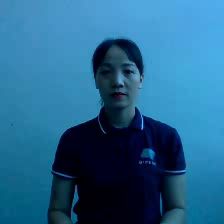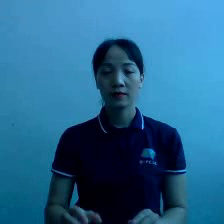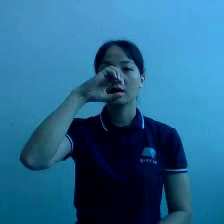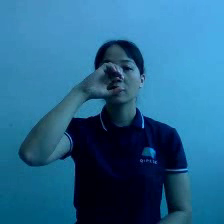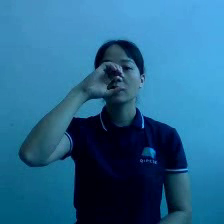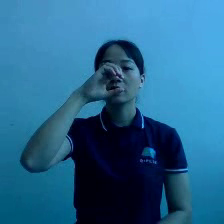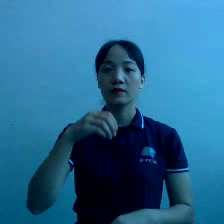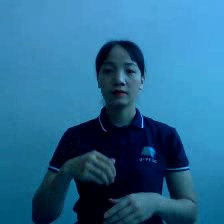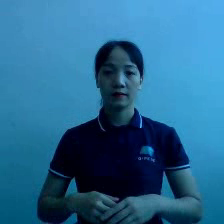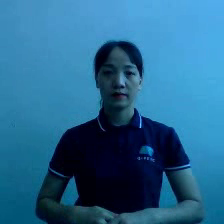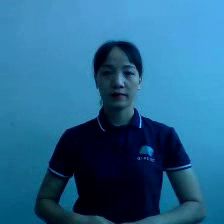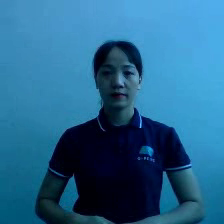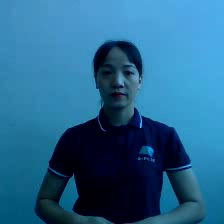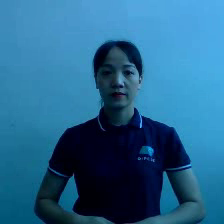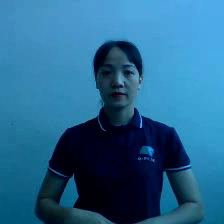Uống